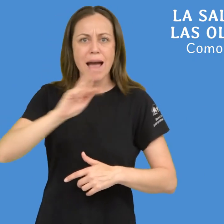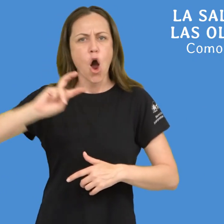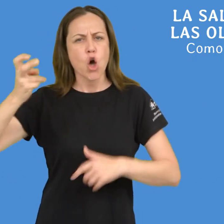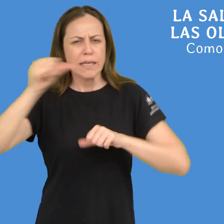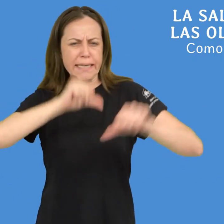otro